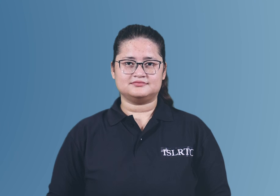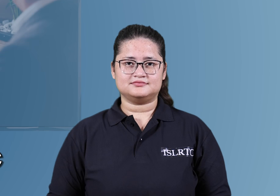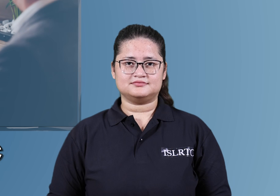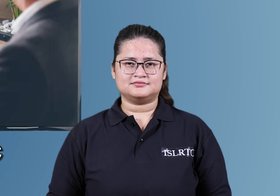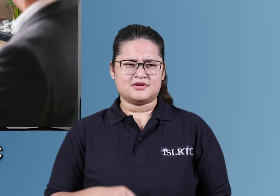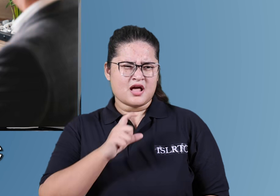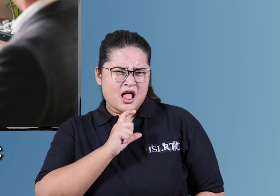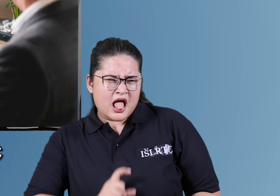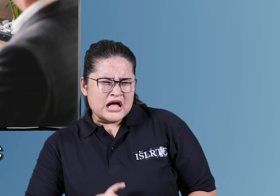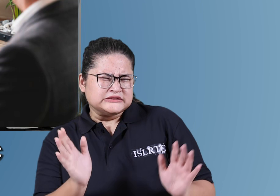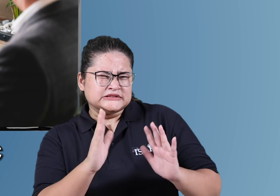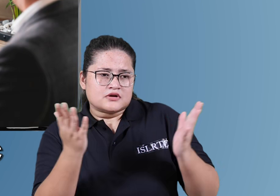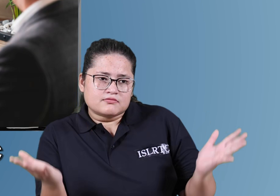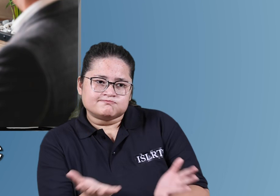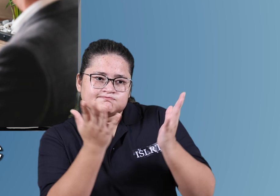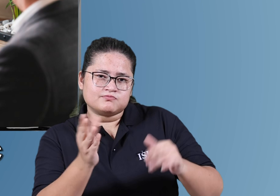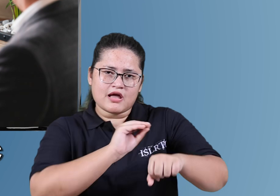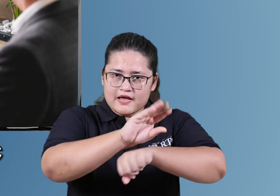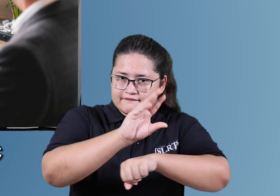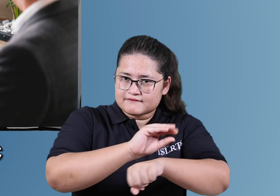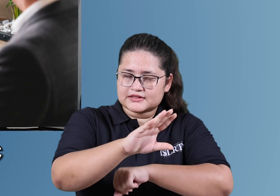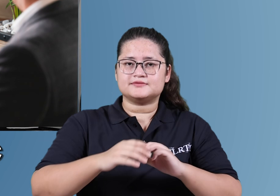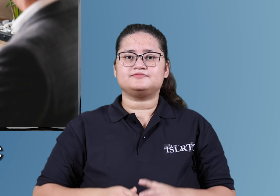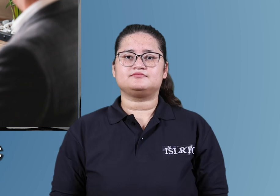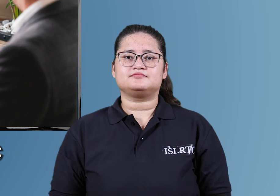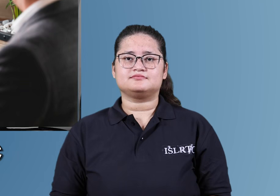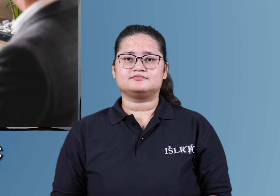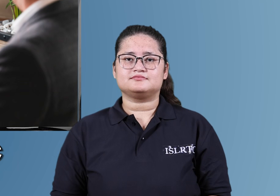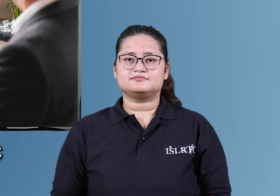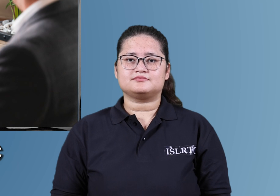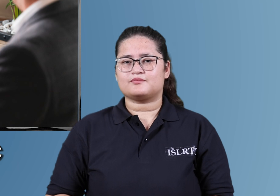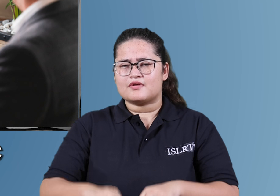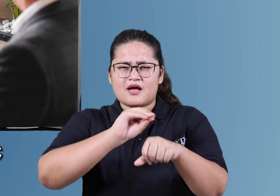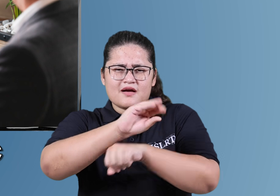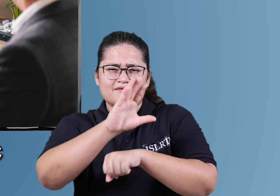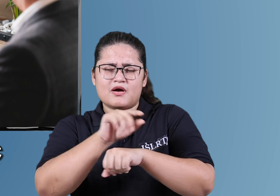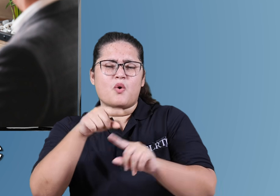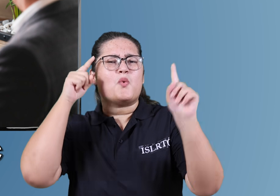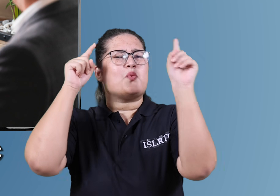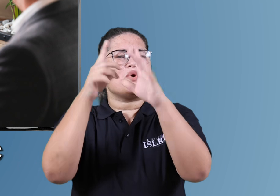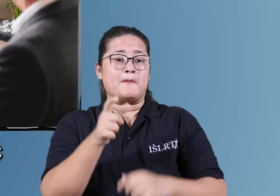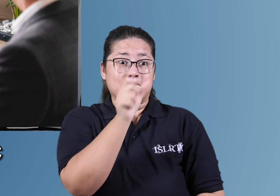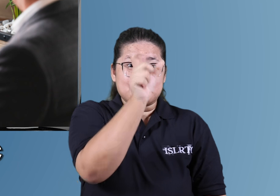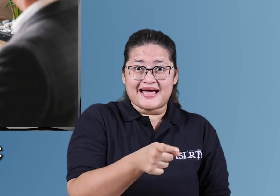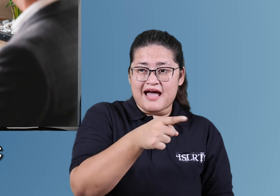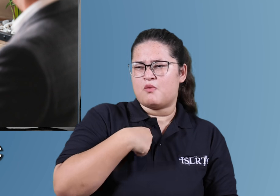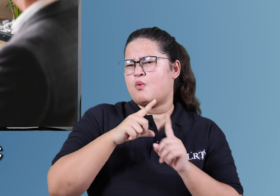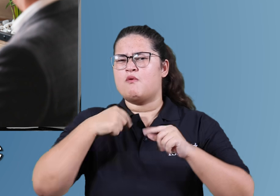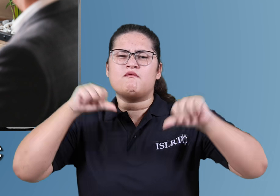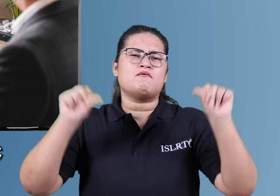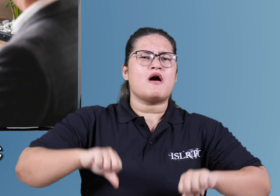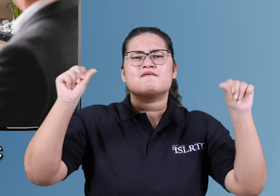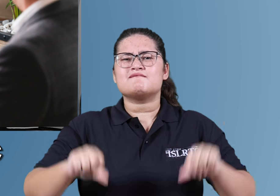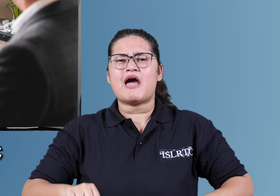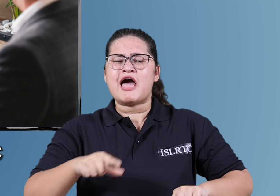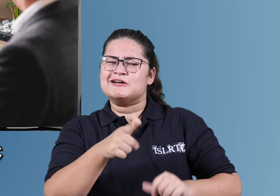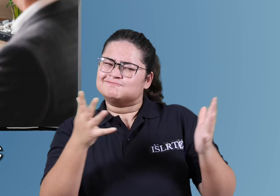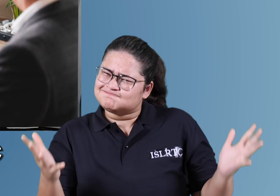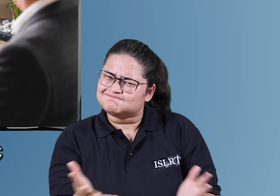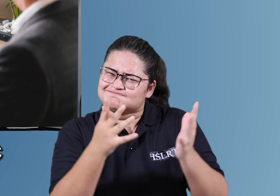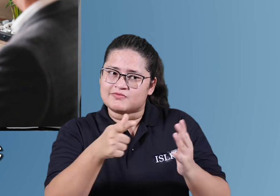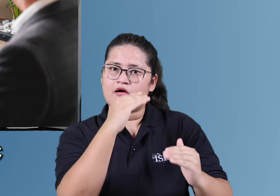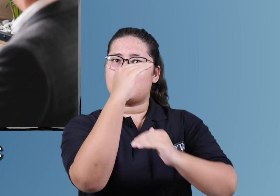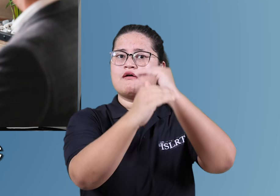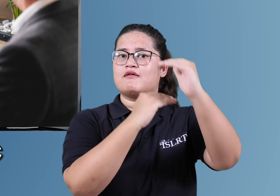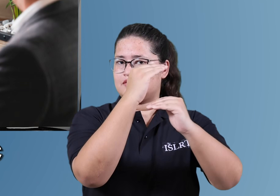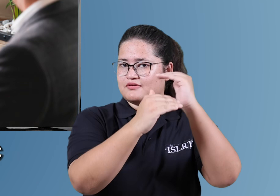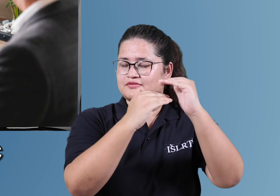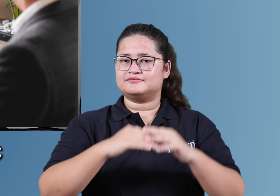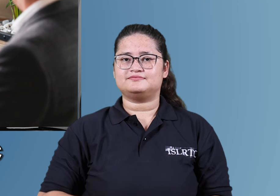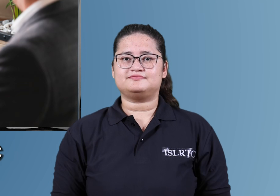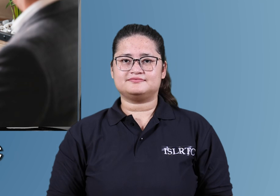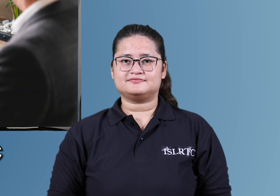Humanistic therapy It is a type of therapy that focuses on helping people gain confidence and reach their full potential.